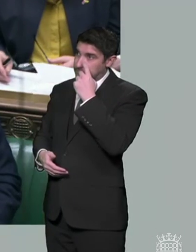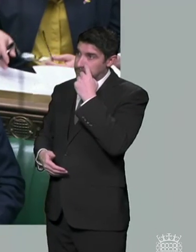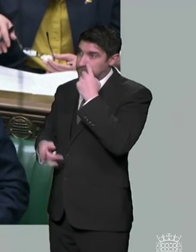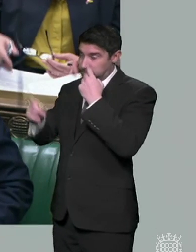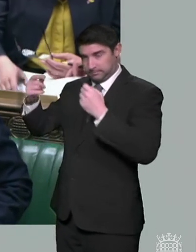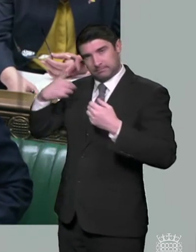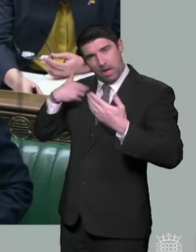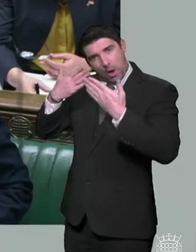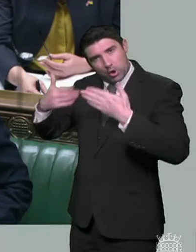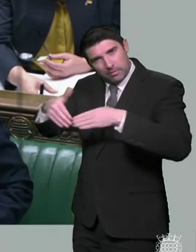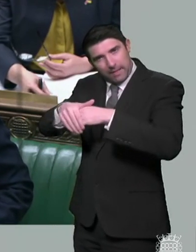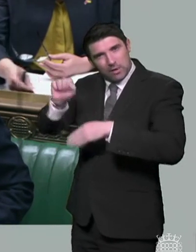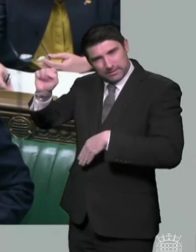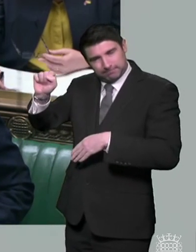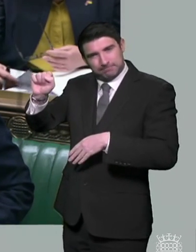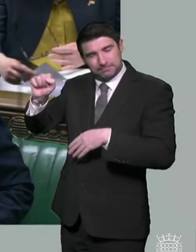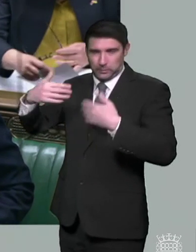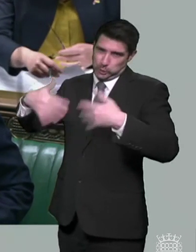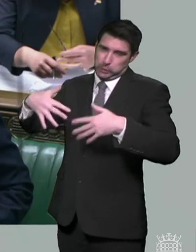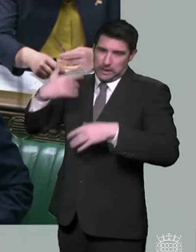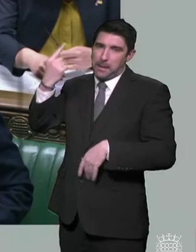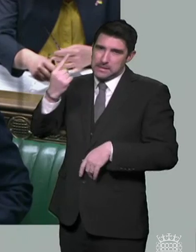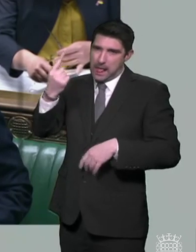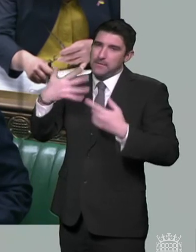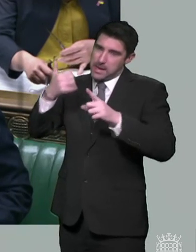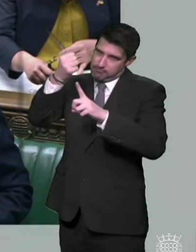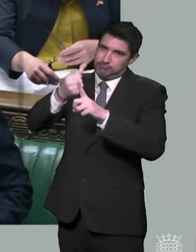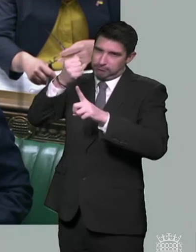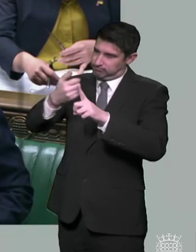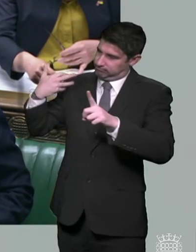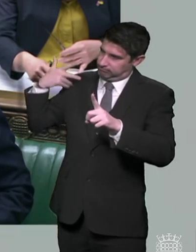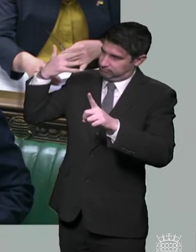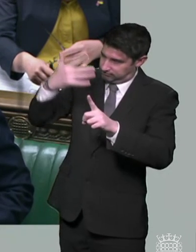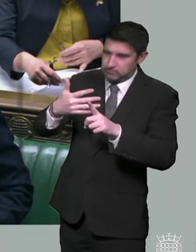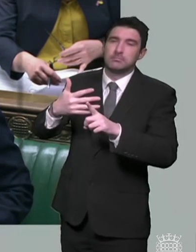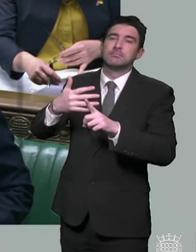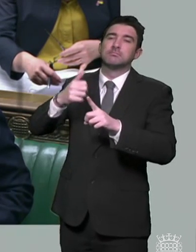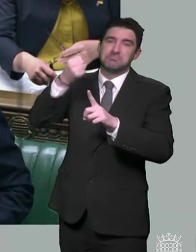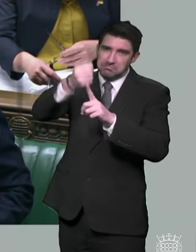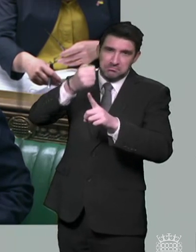He is a great advocate of UK food and farming.